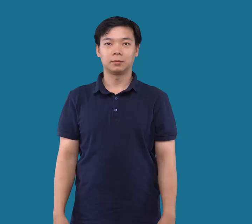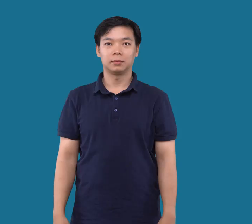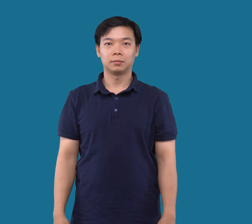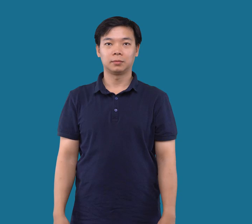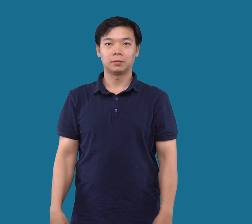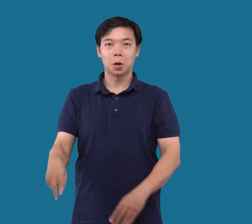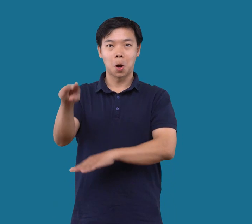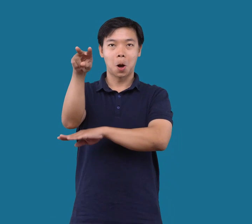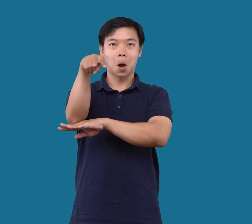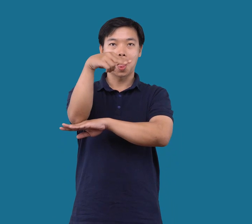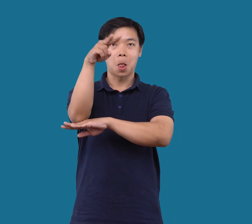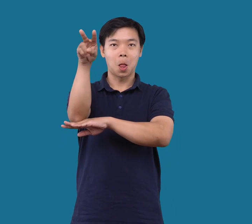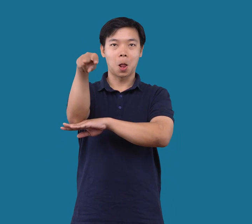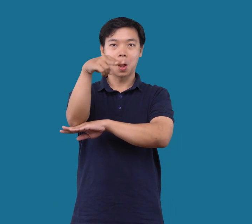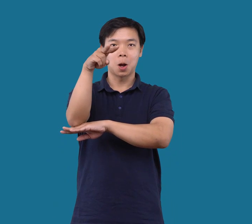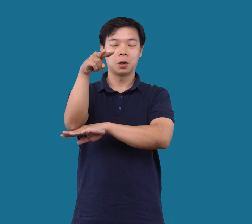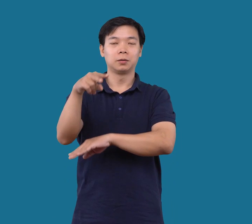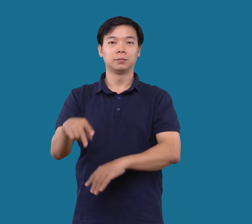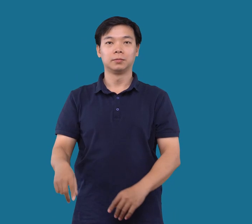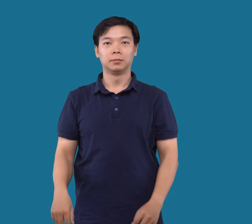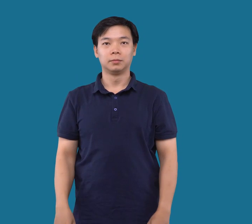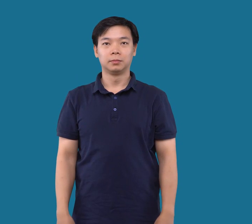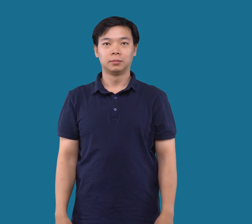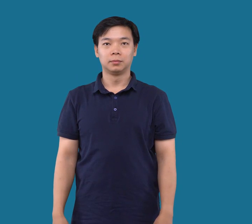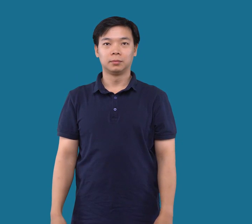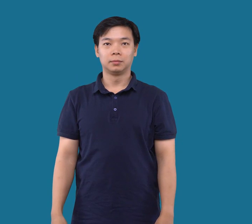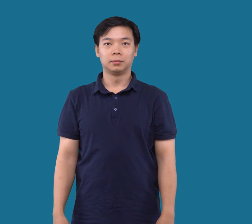con rắn